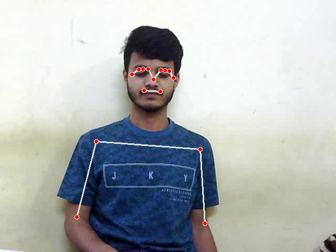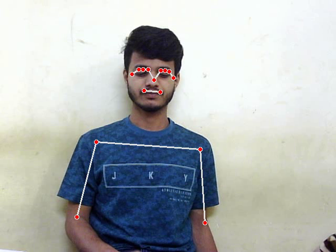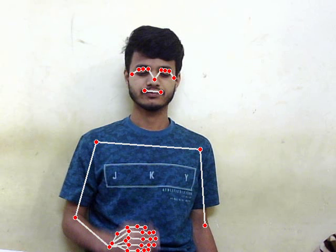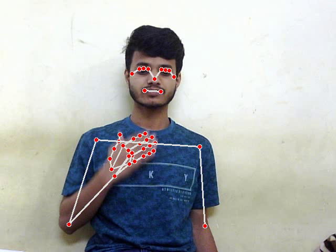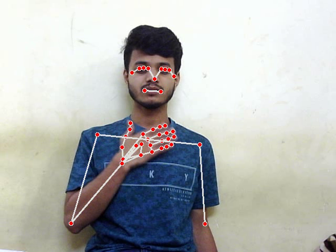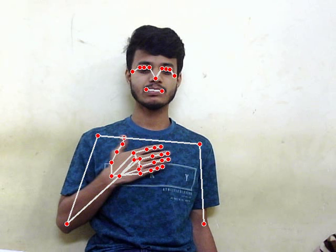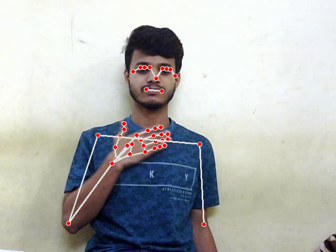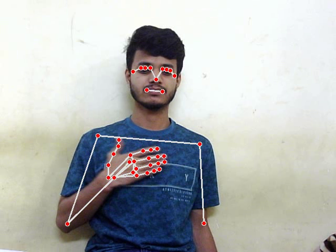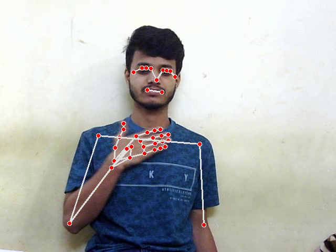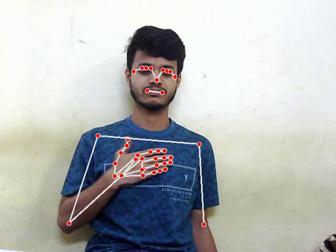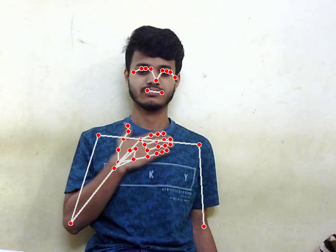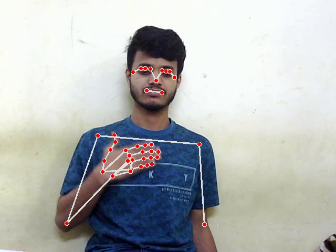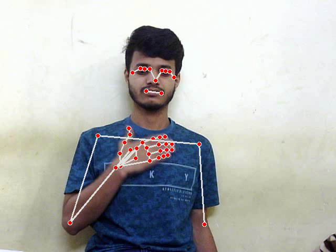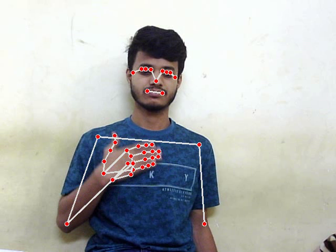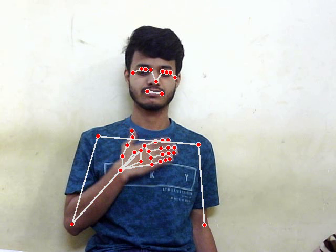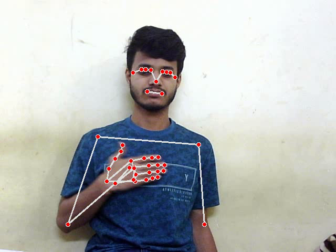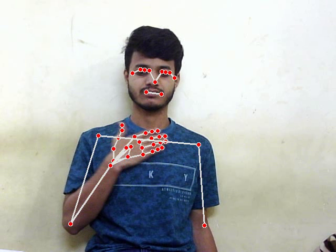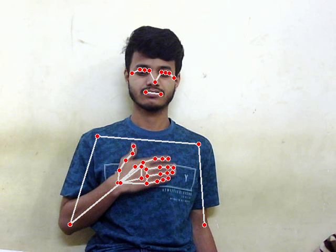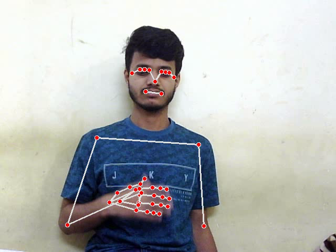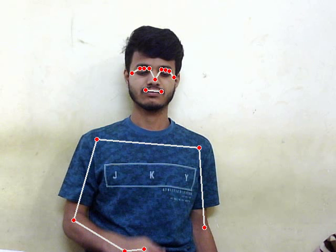please